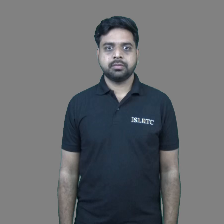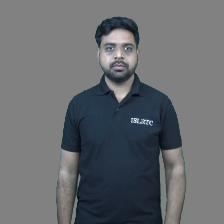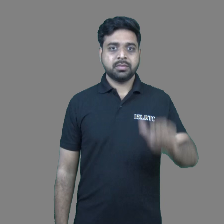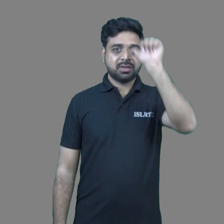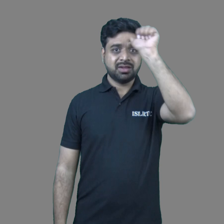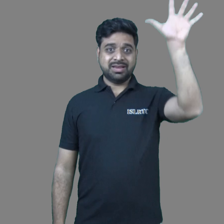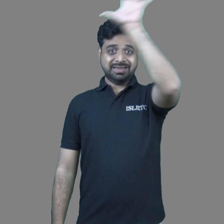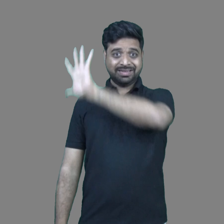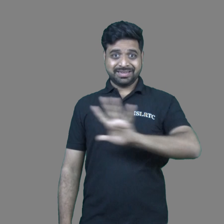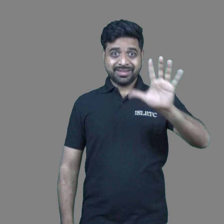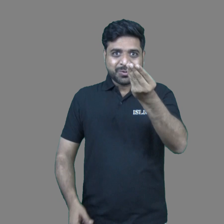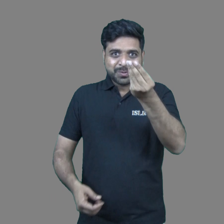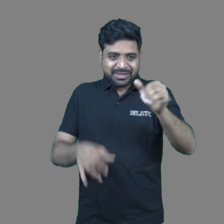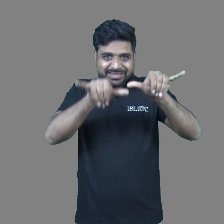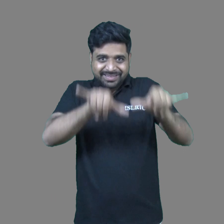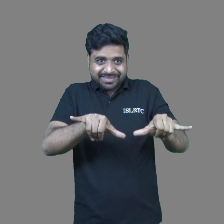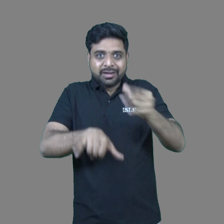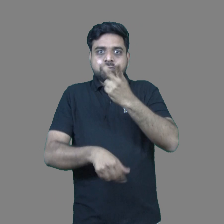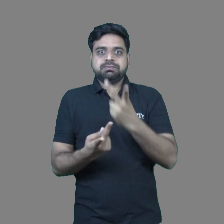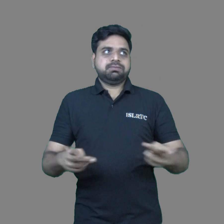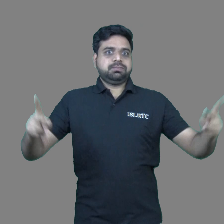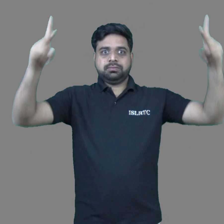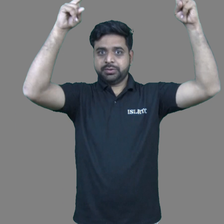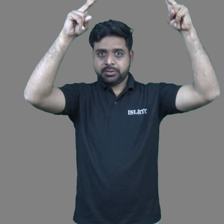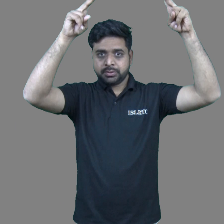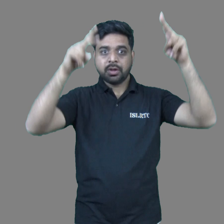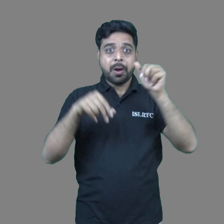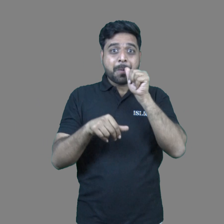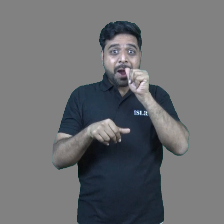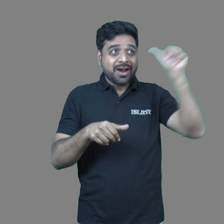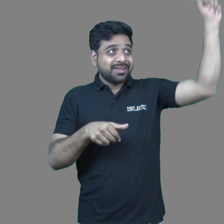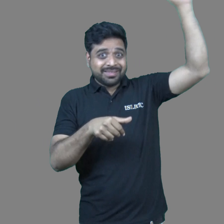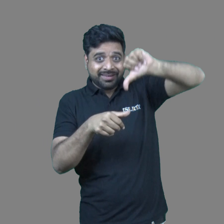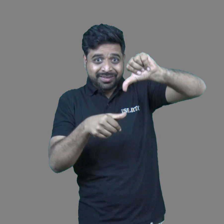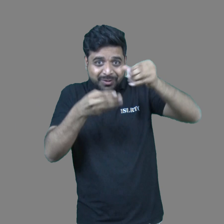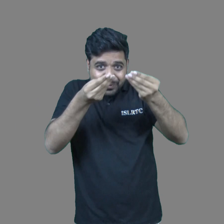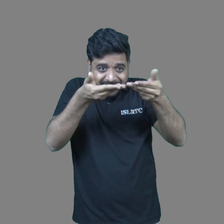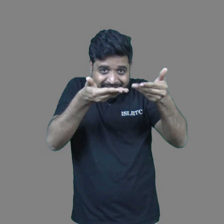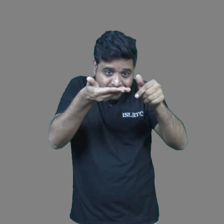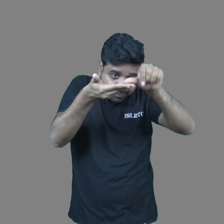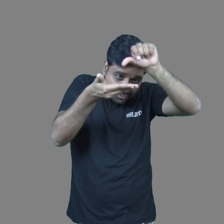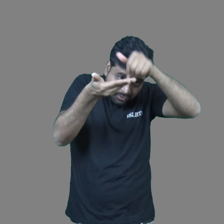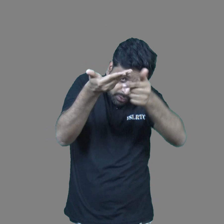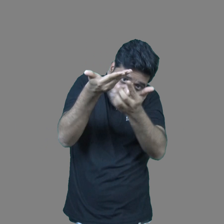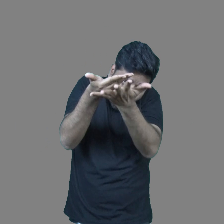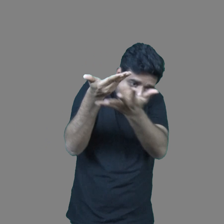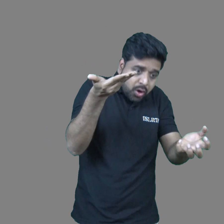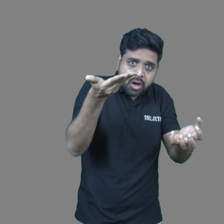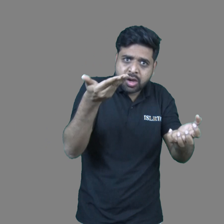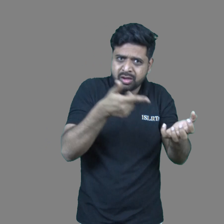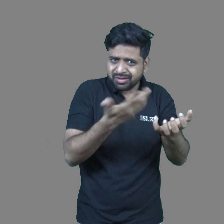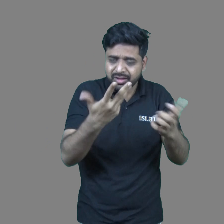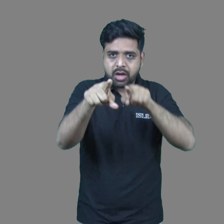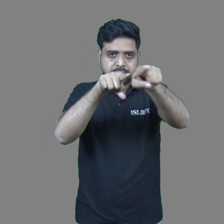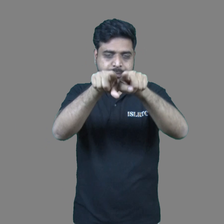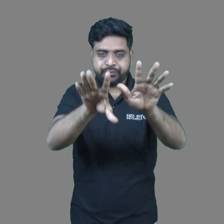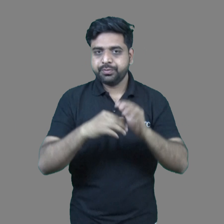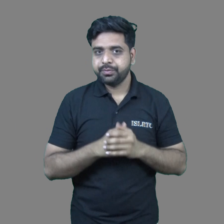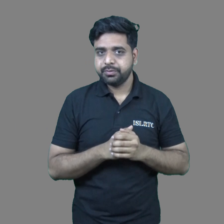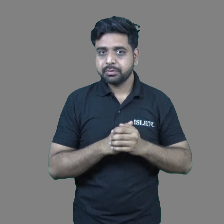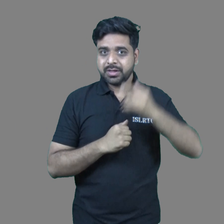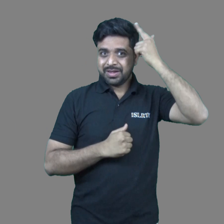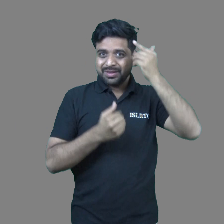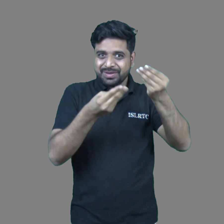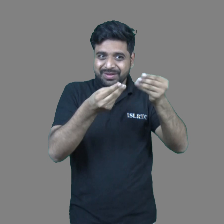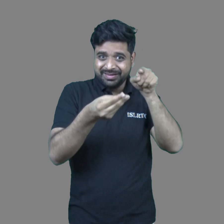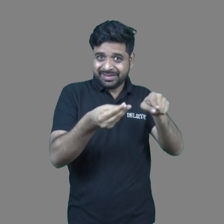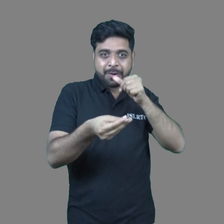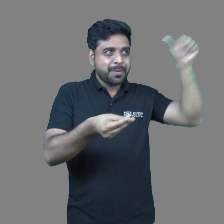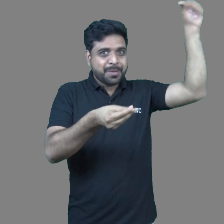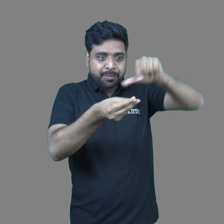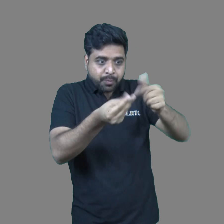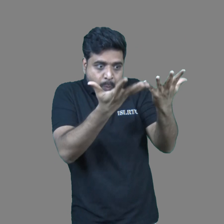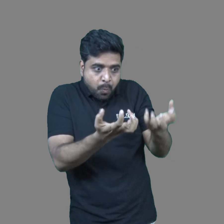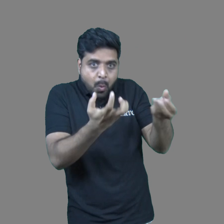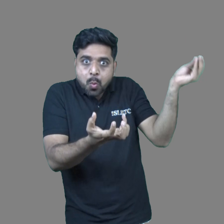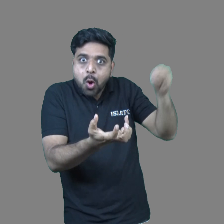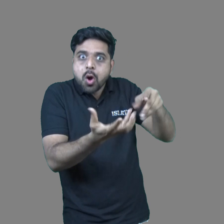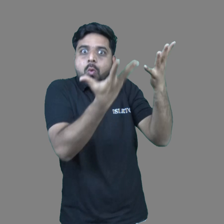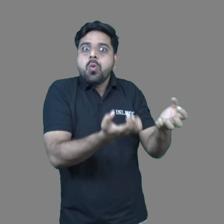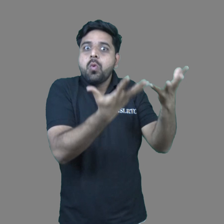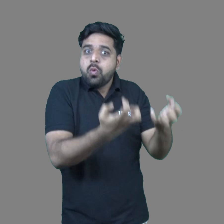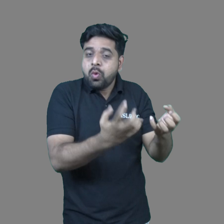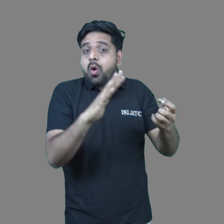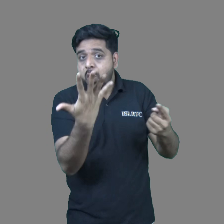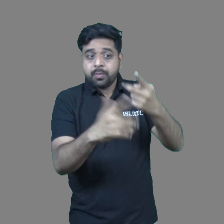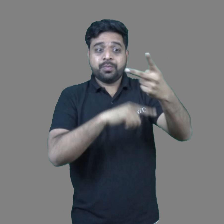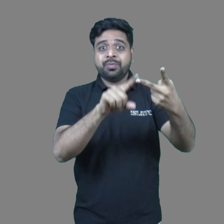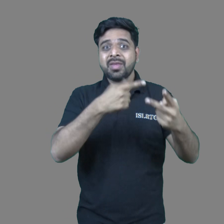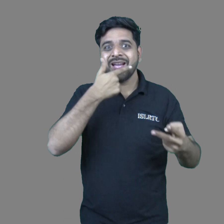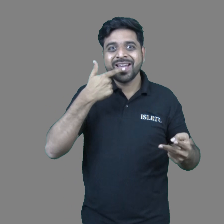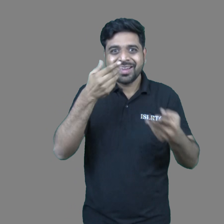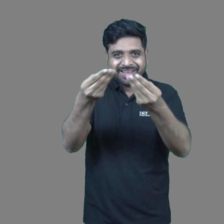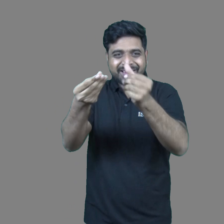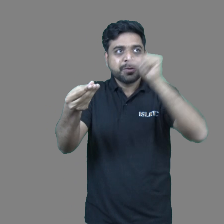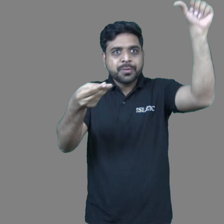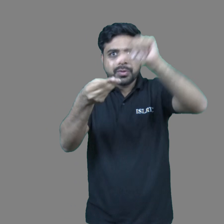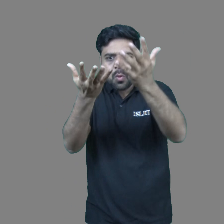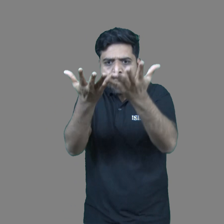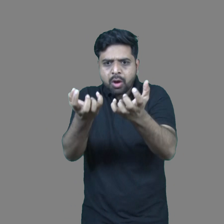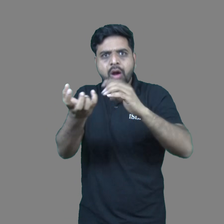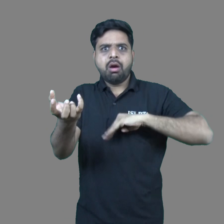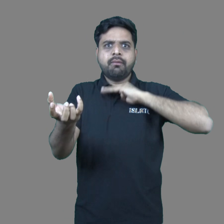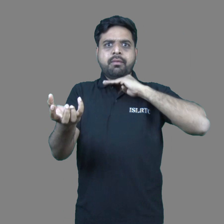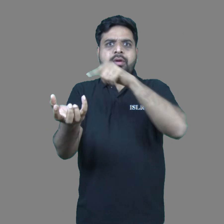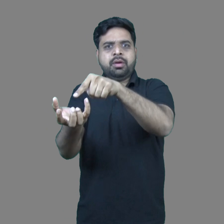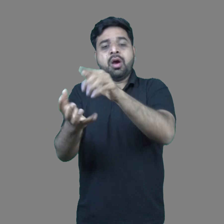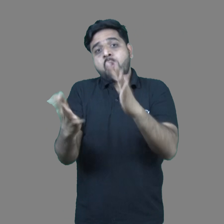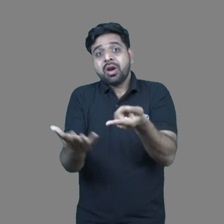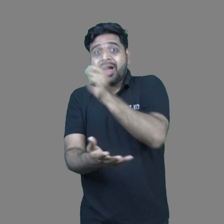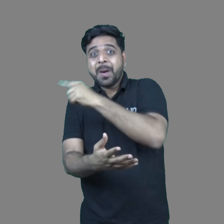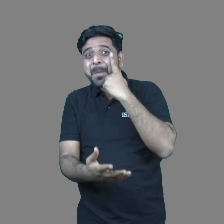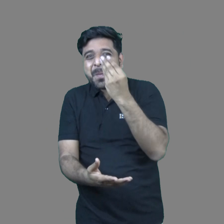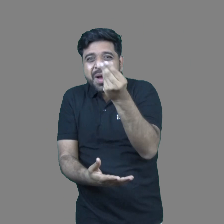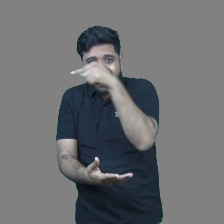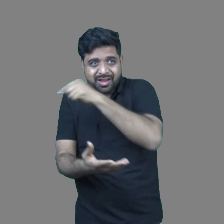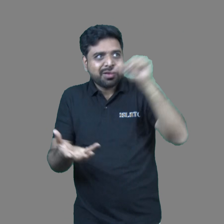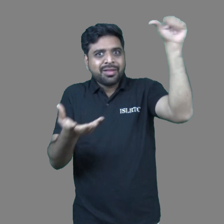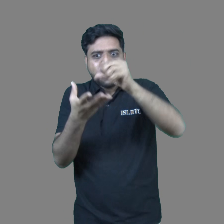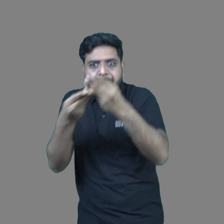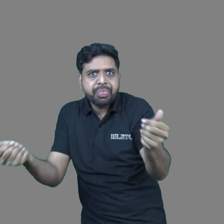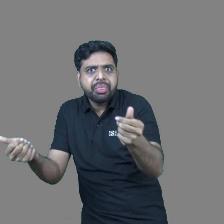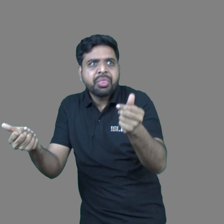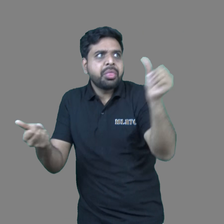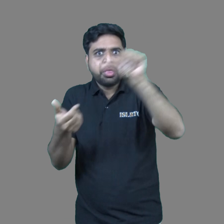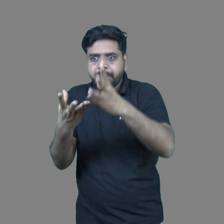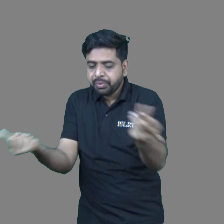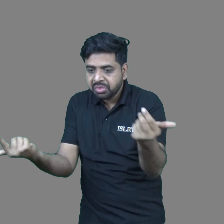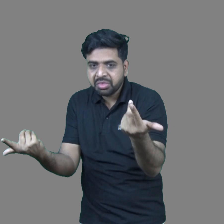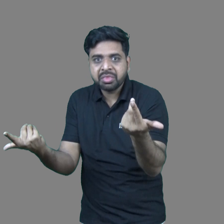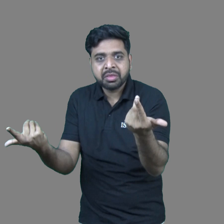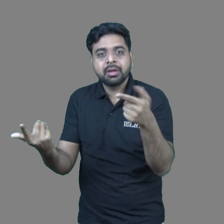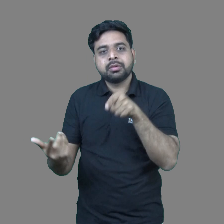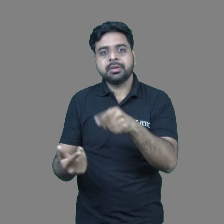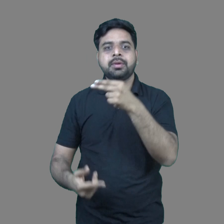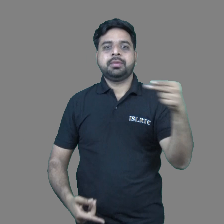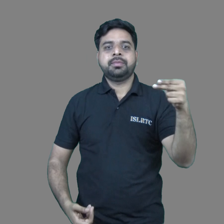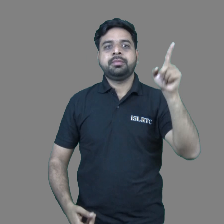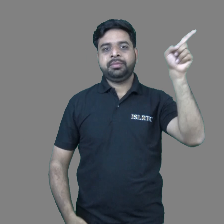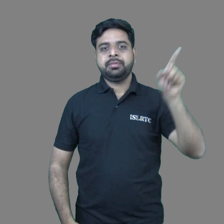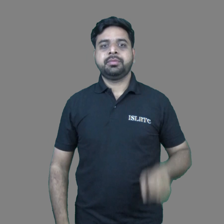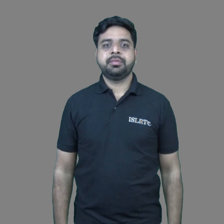Field Capacity